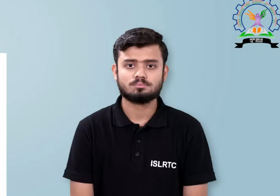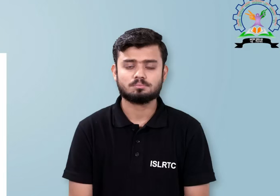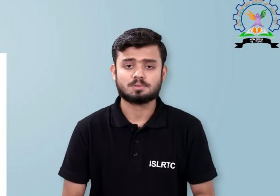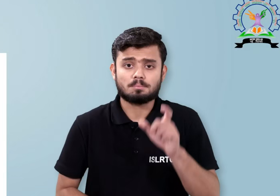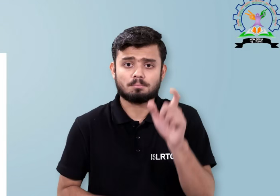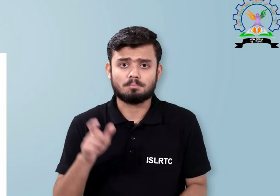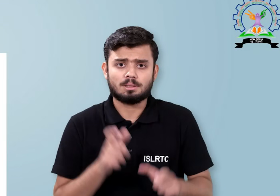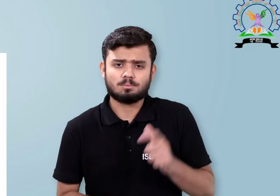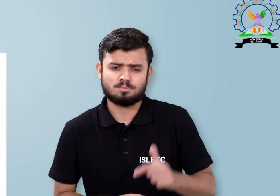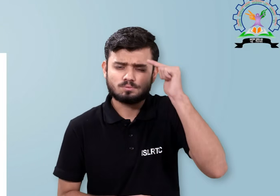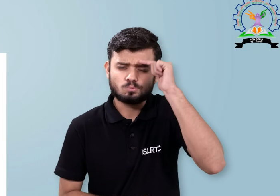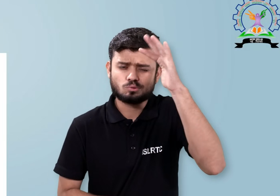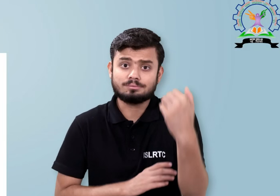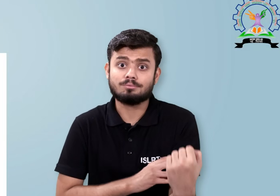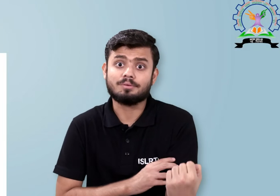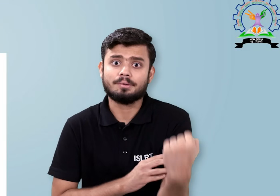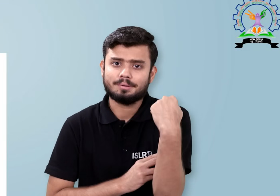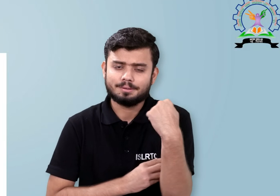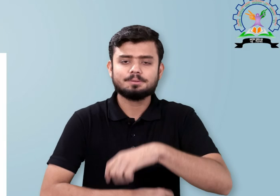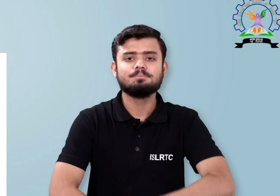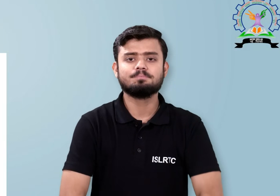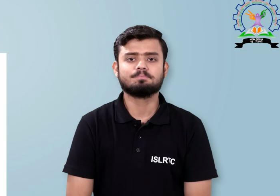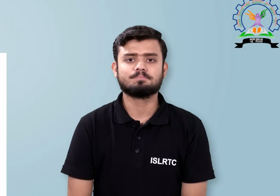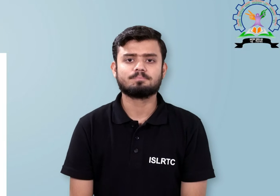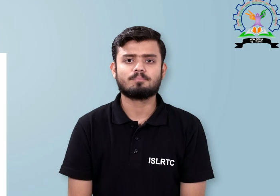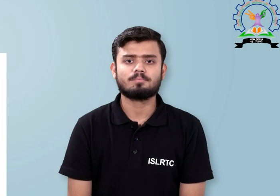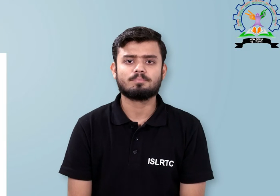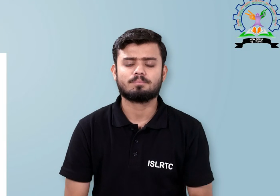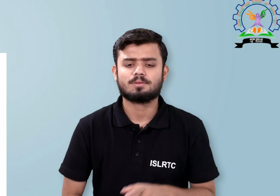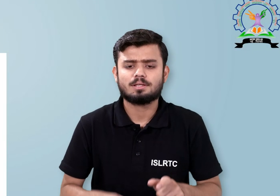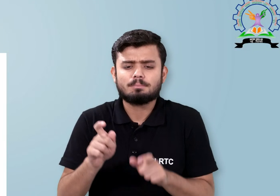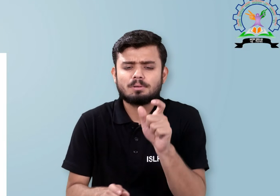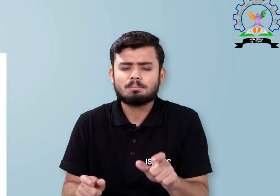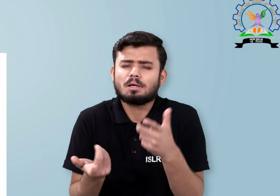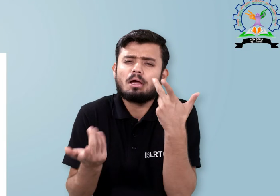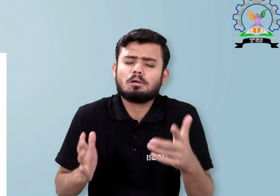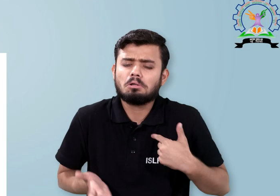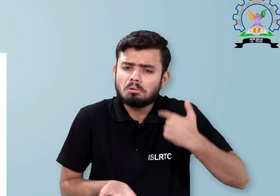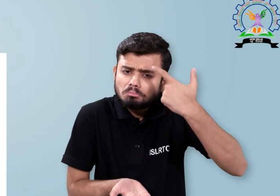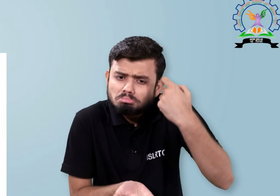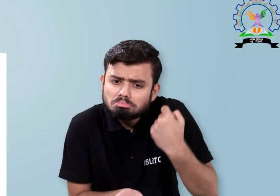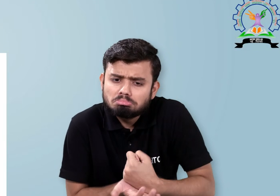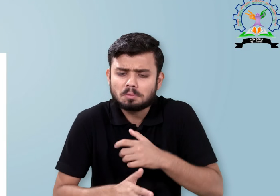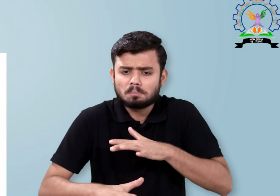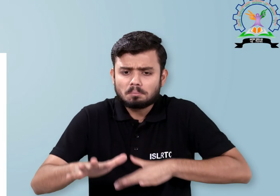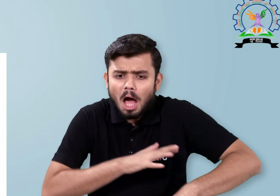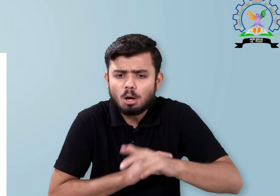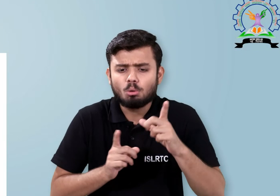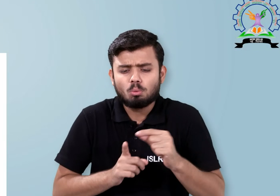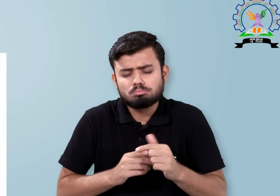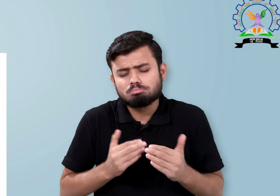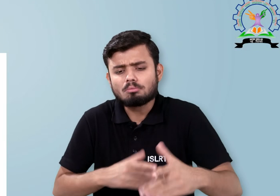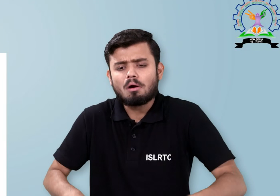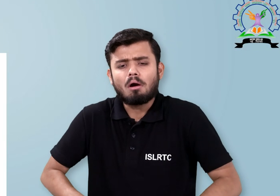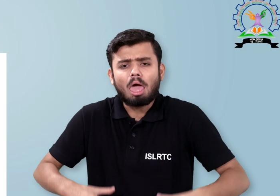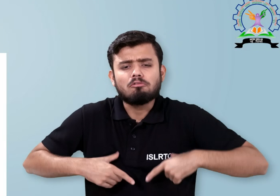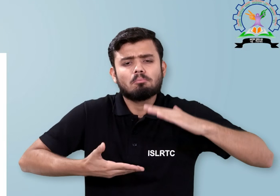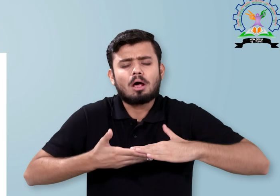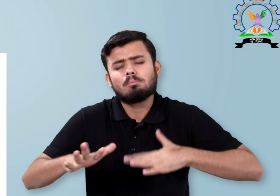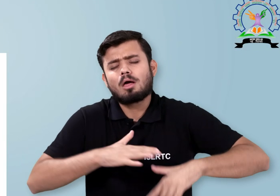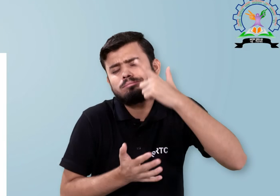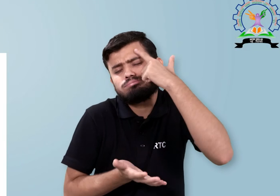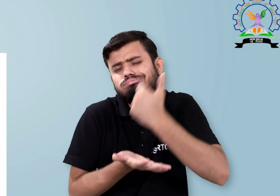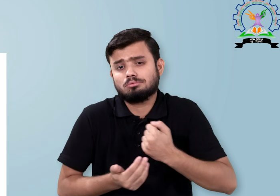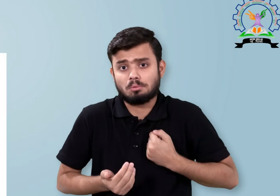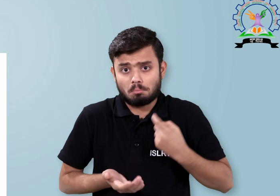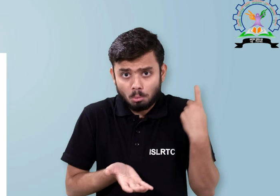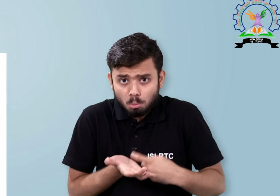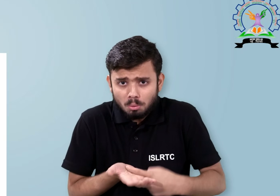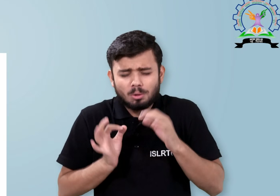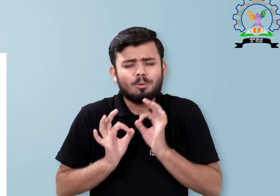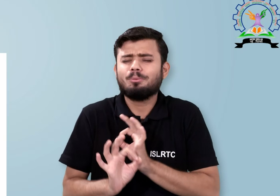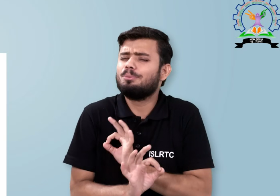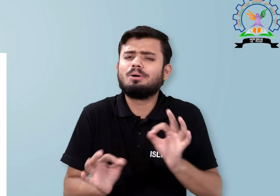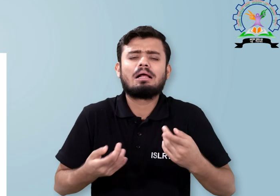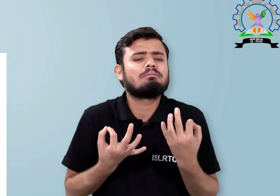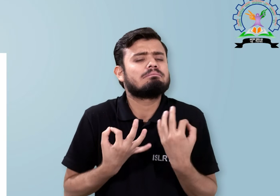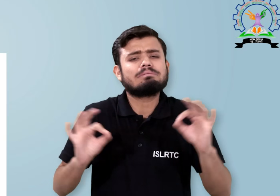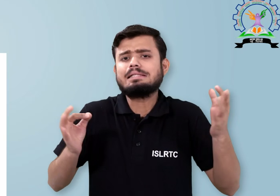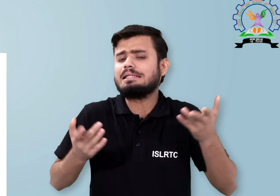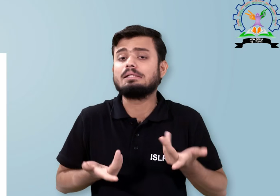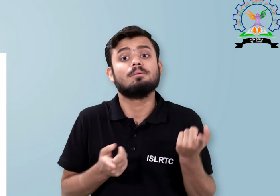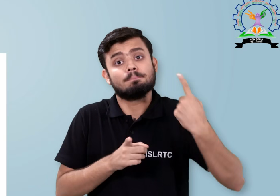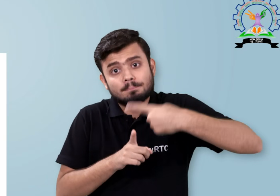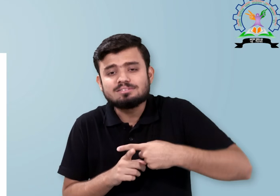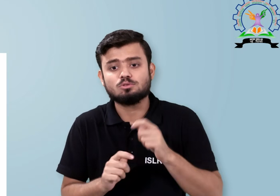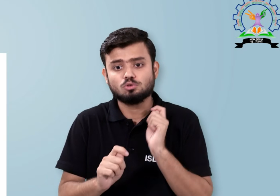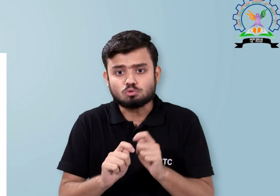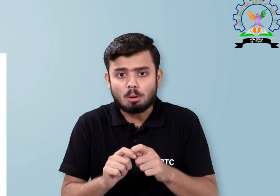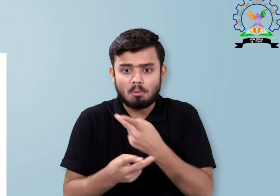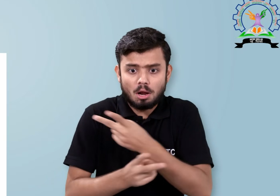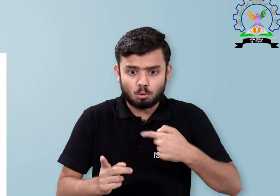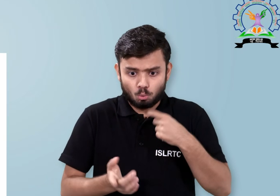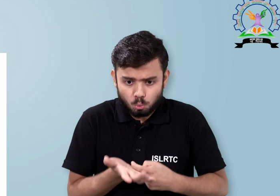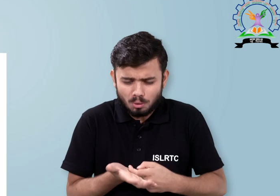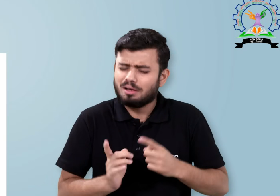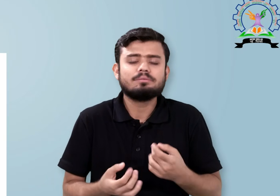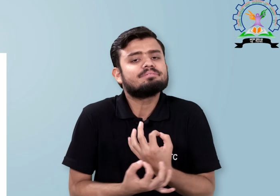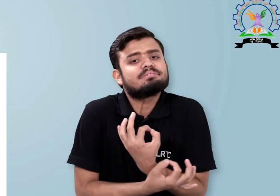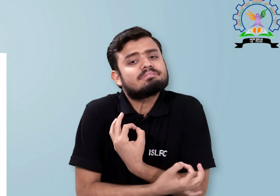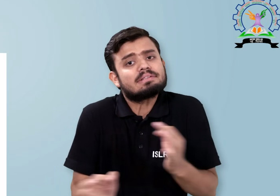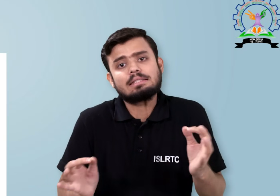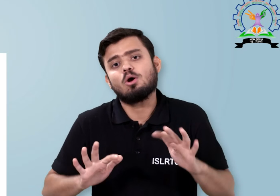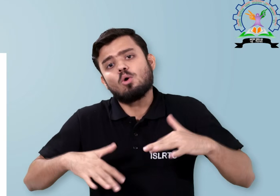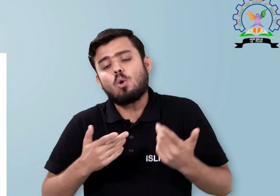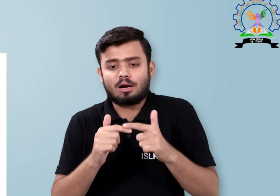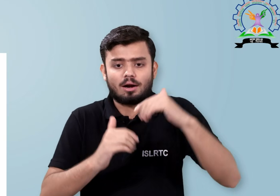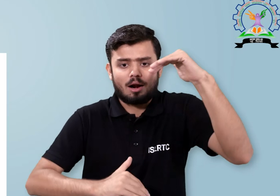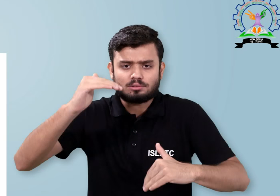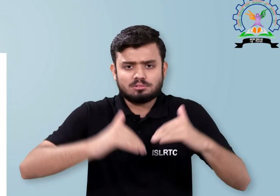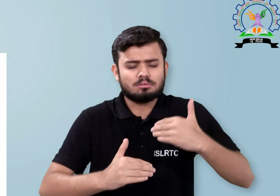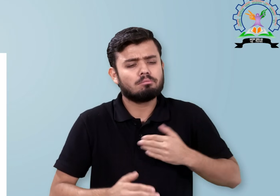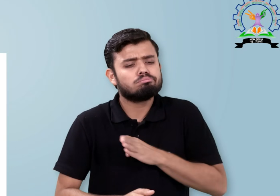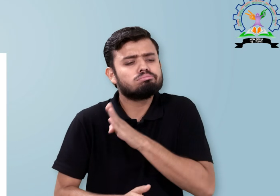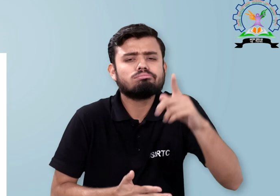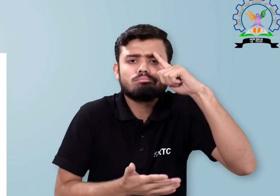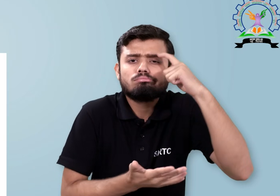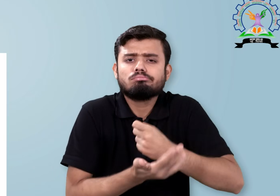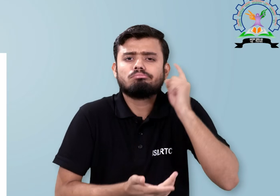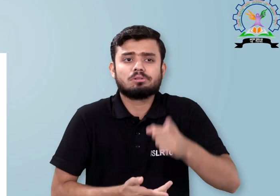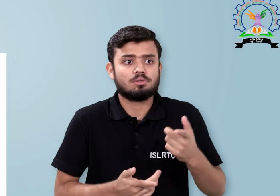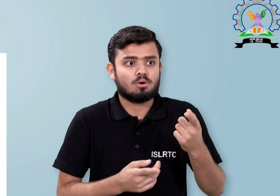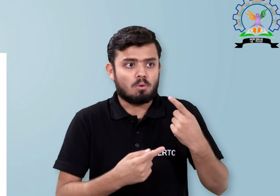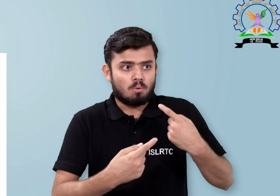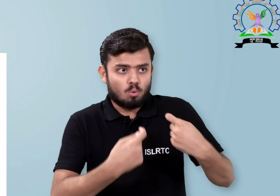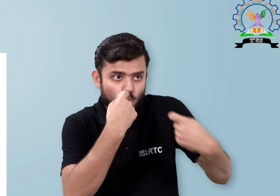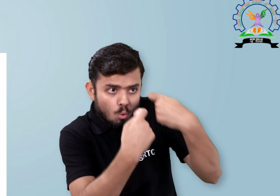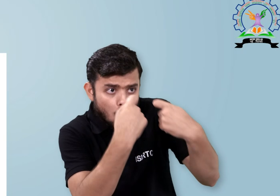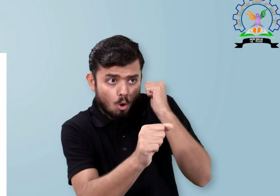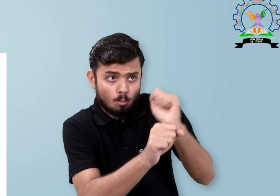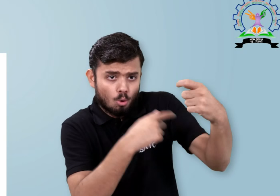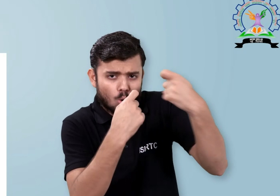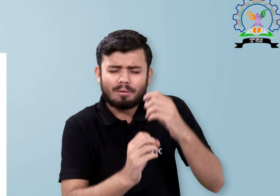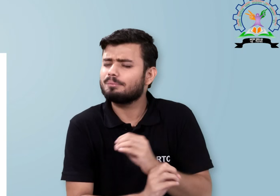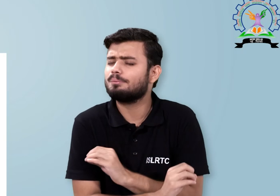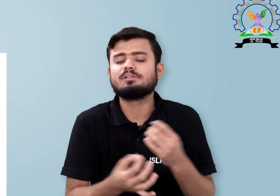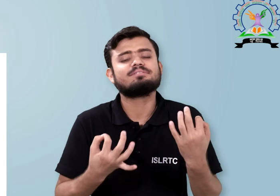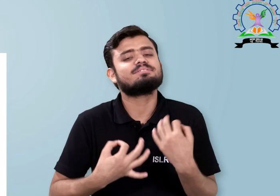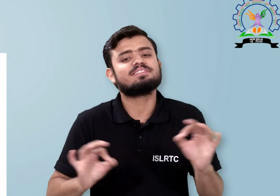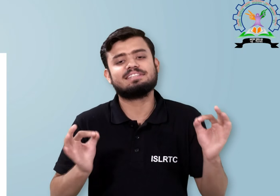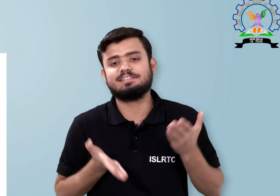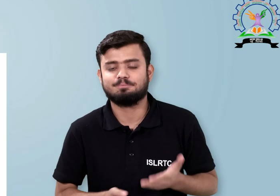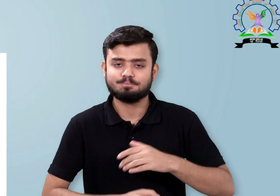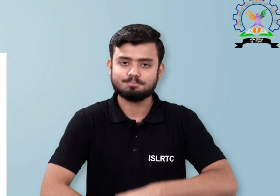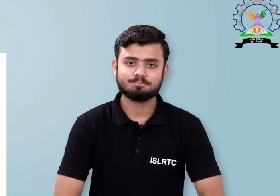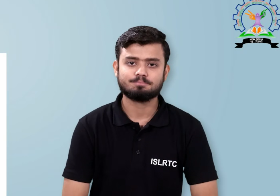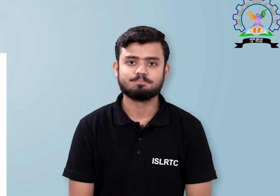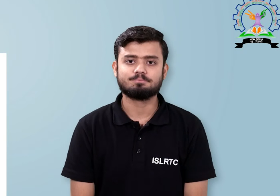Liberalism A political and social philosophy that promotes individual rights, civil liberties, democracy, and free enterprise.